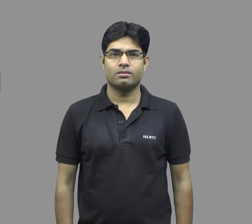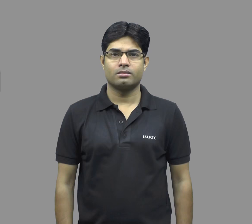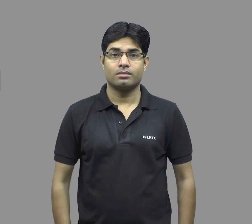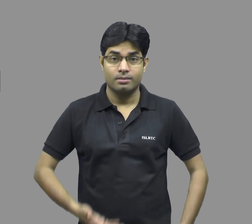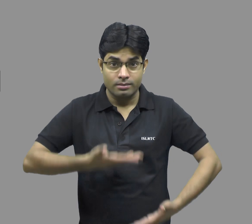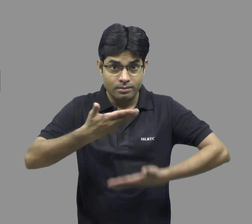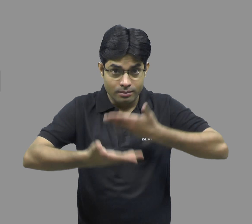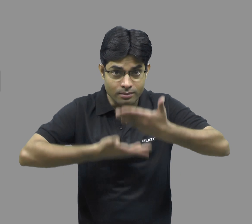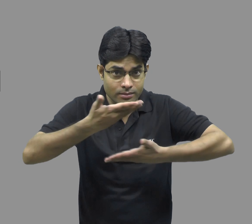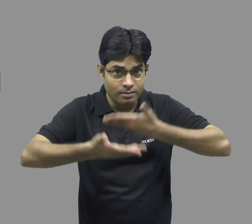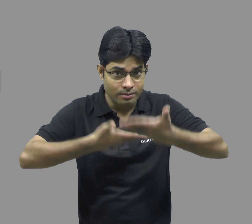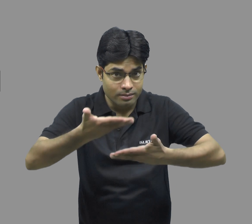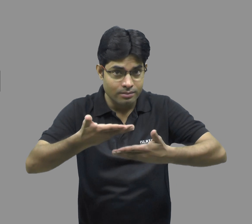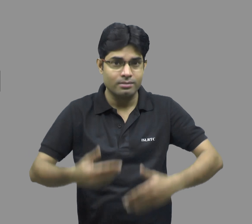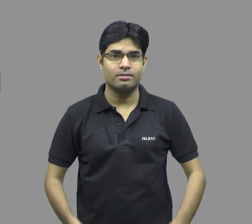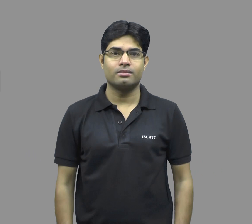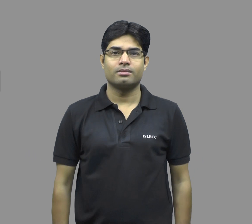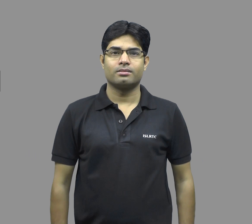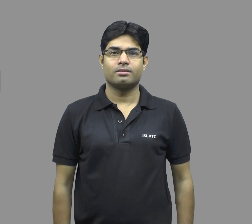Teach